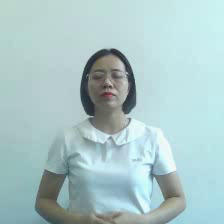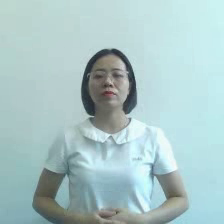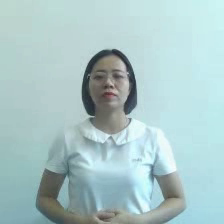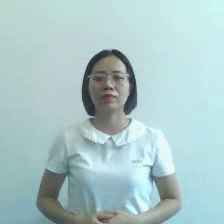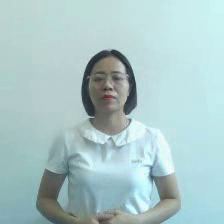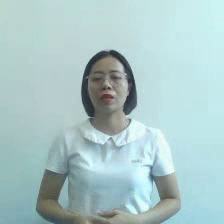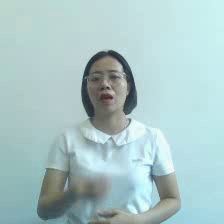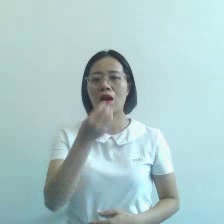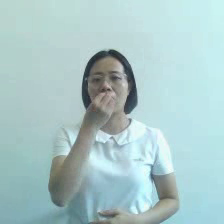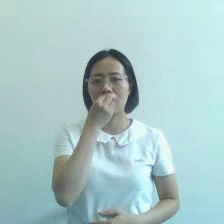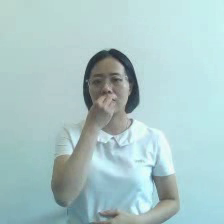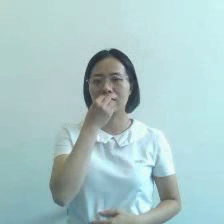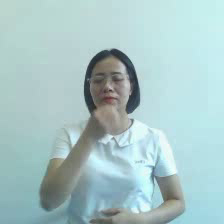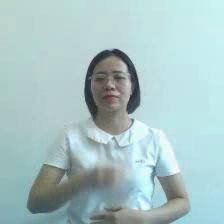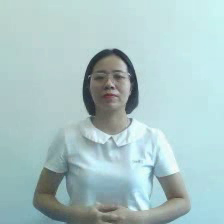Ăn